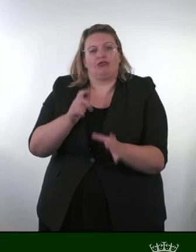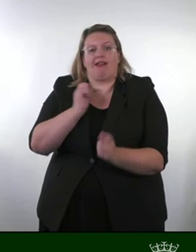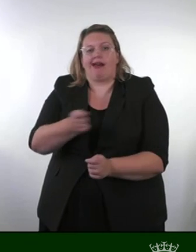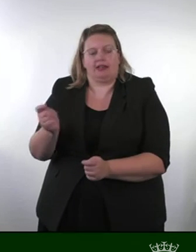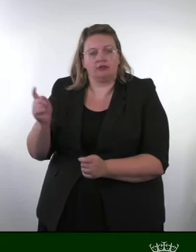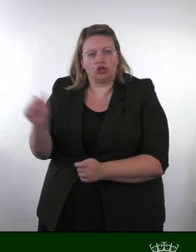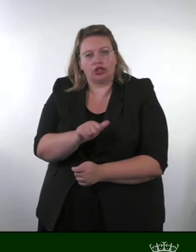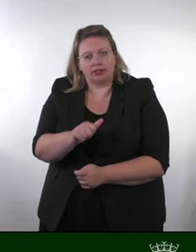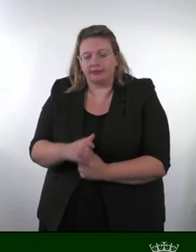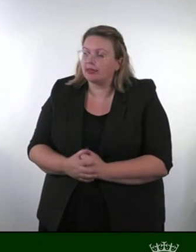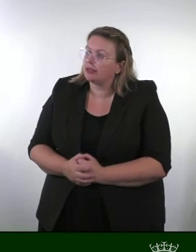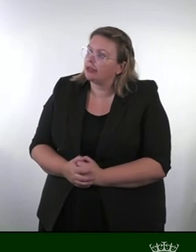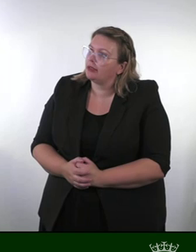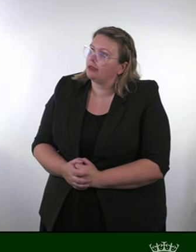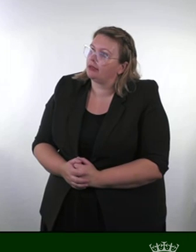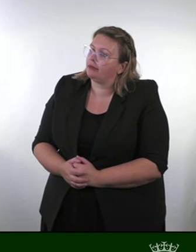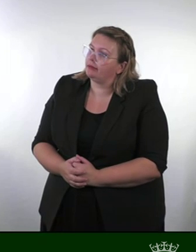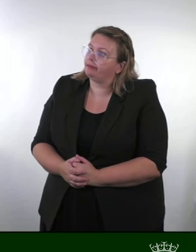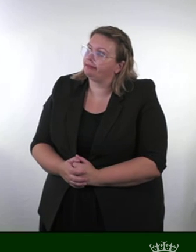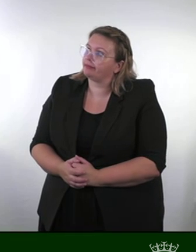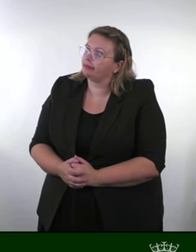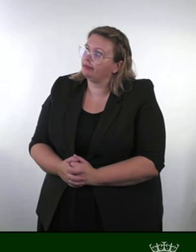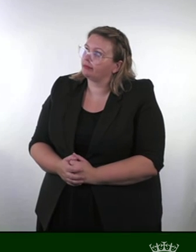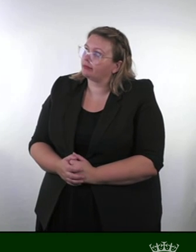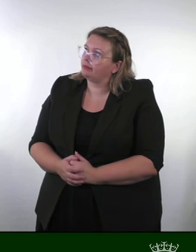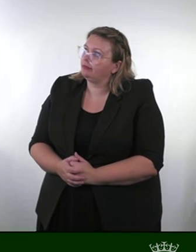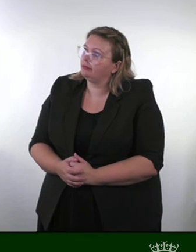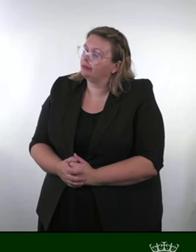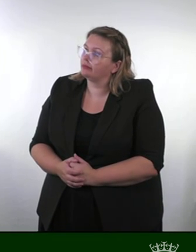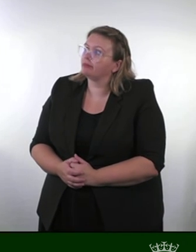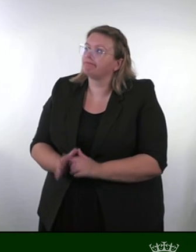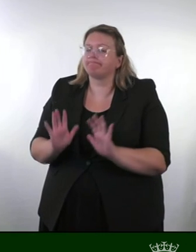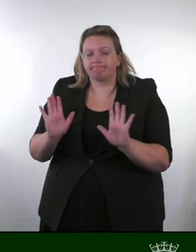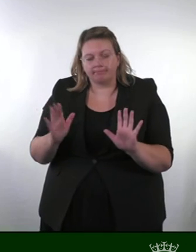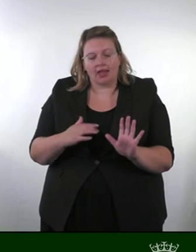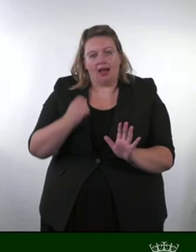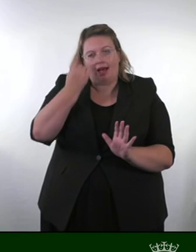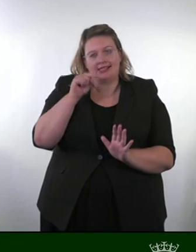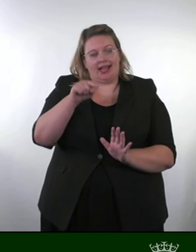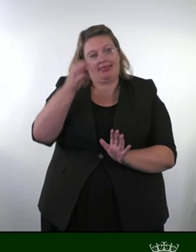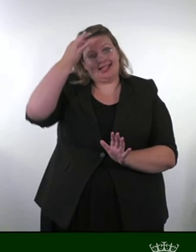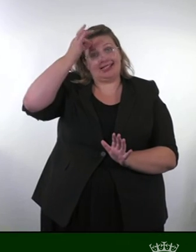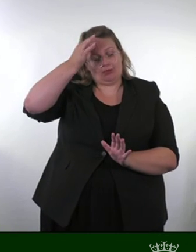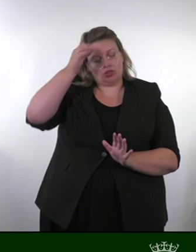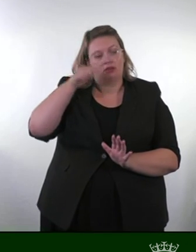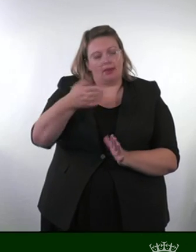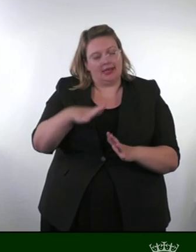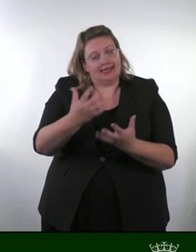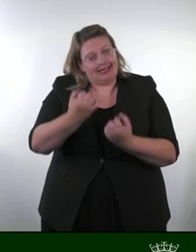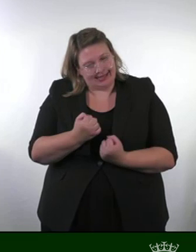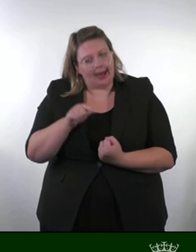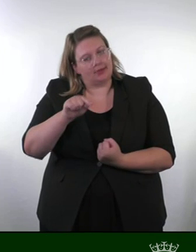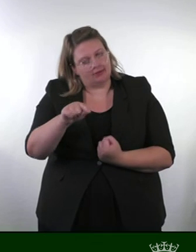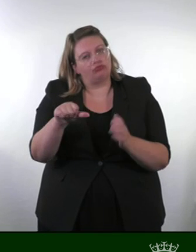I understand that the council concerned has acknowledged the failures and the improvements that are needed.